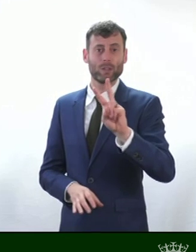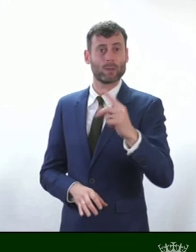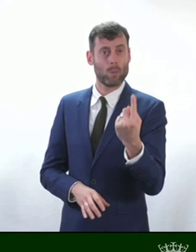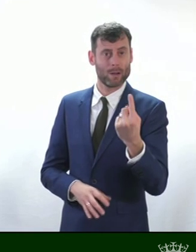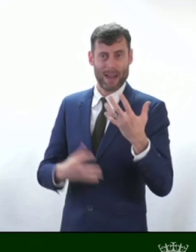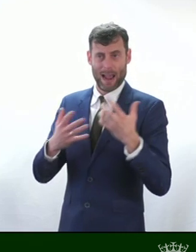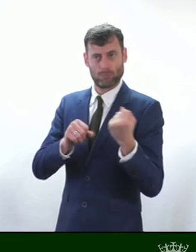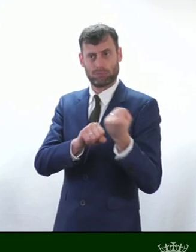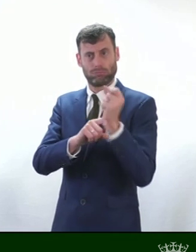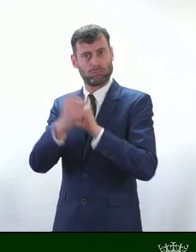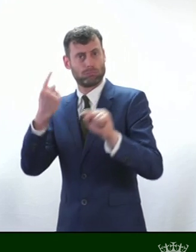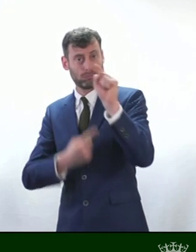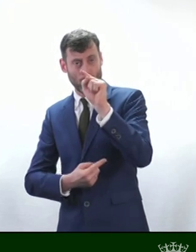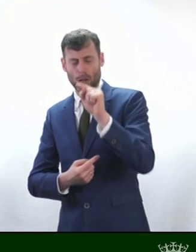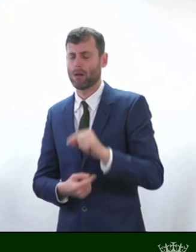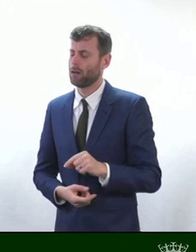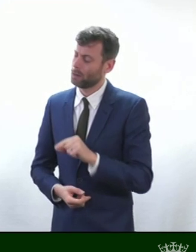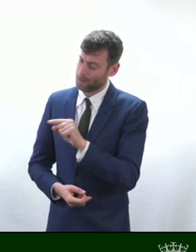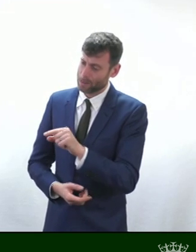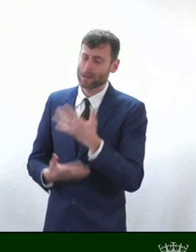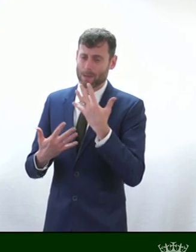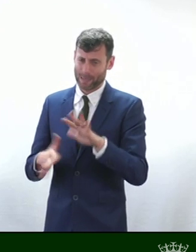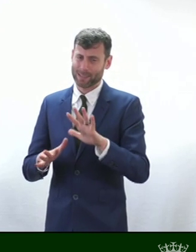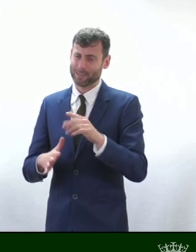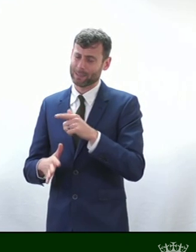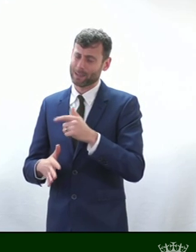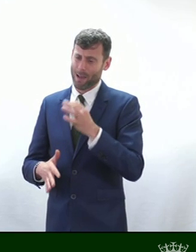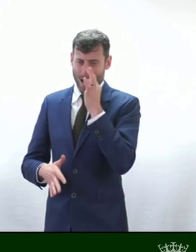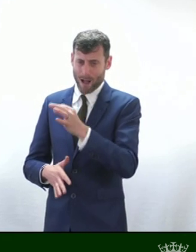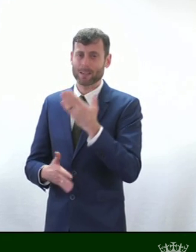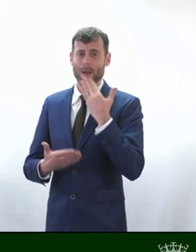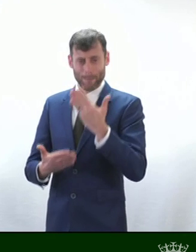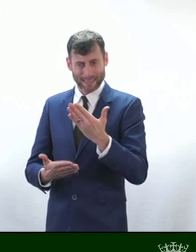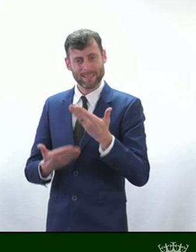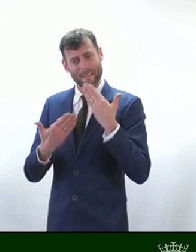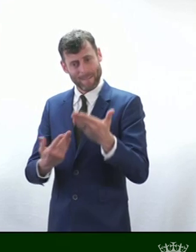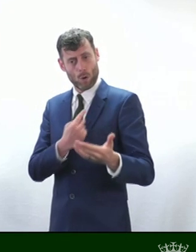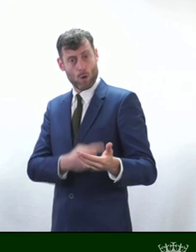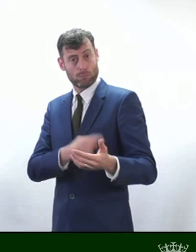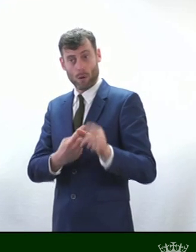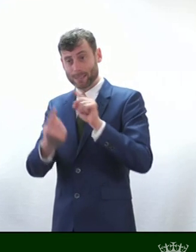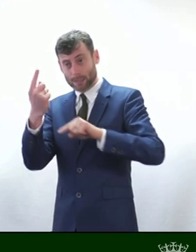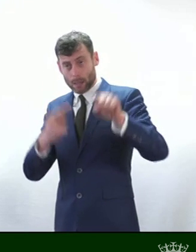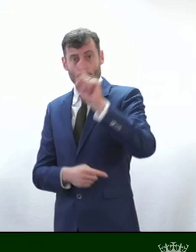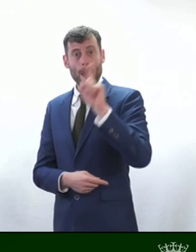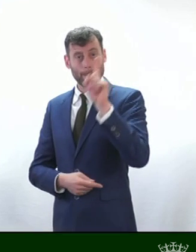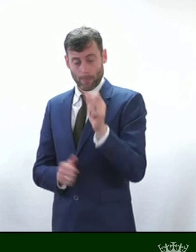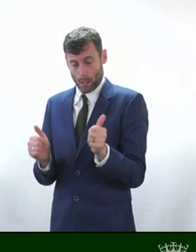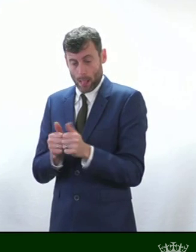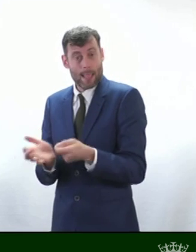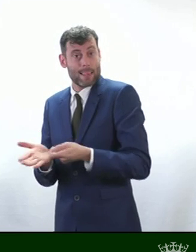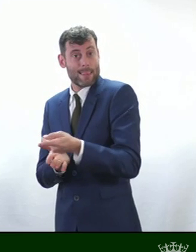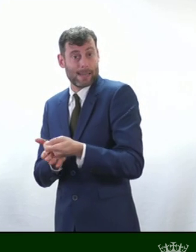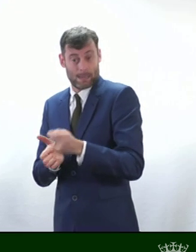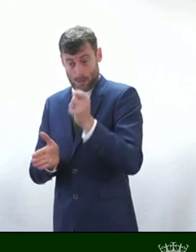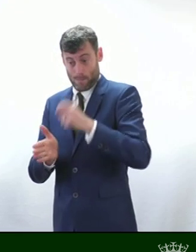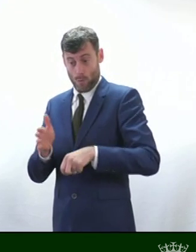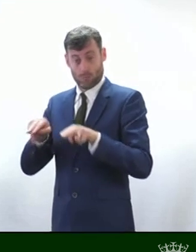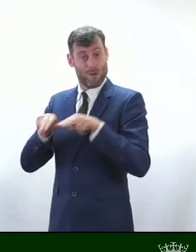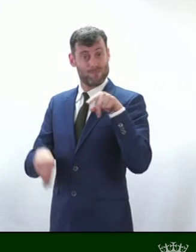Will he give a cast-iron guarantee that leaseholders will not have to pay a penny piece towards the cost of replacing this unsafe cladding?